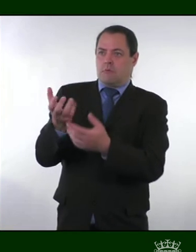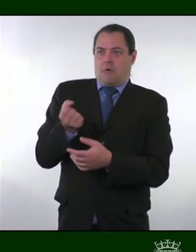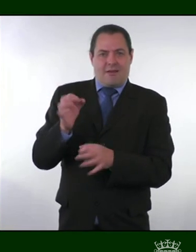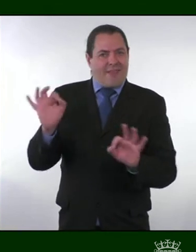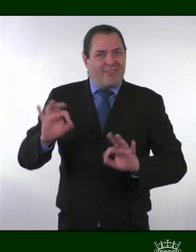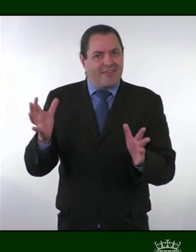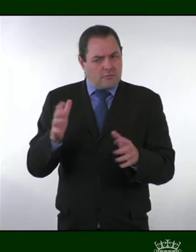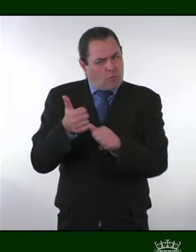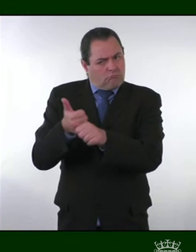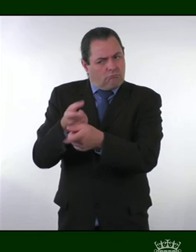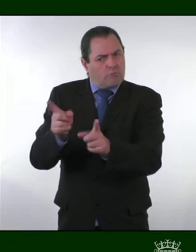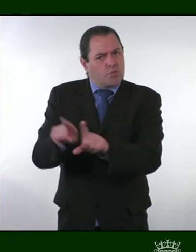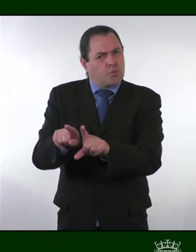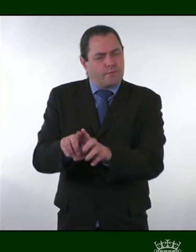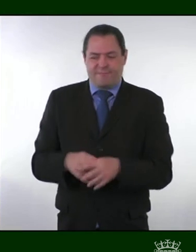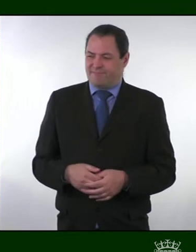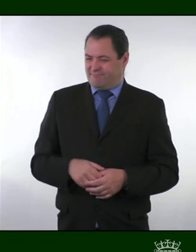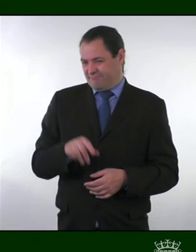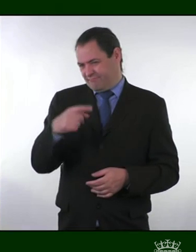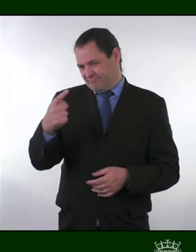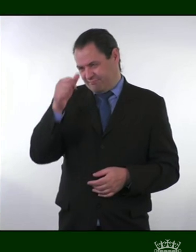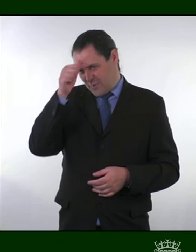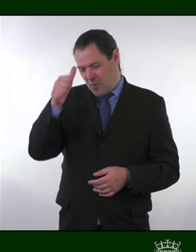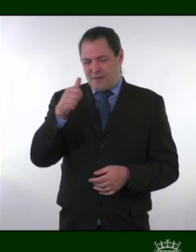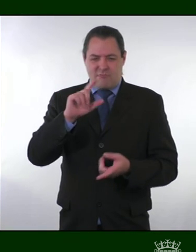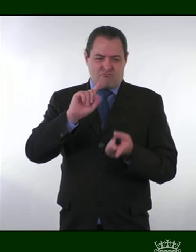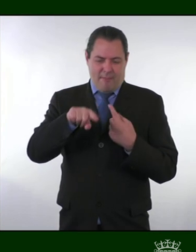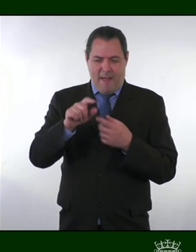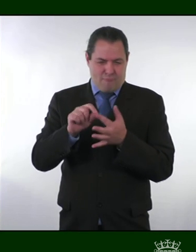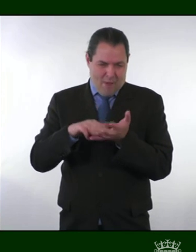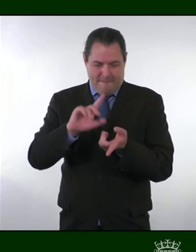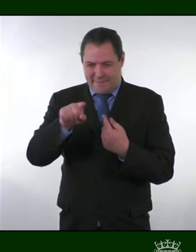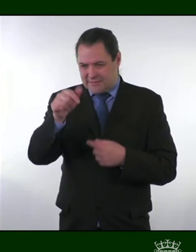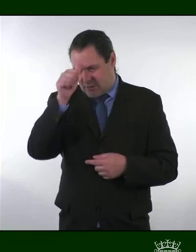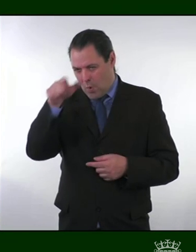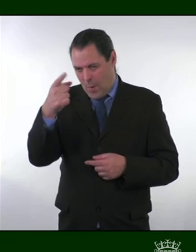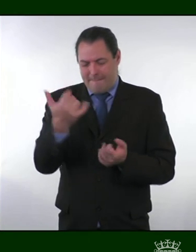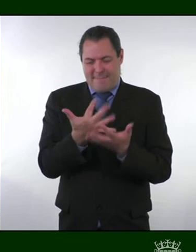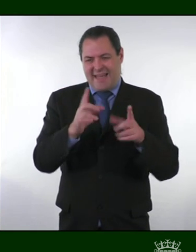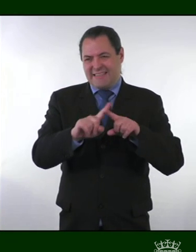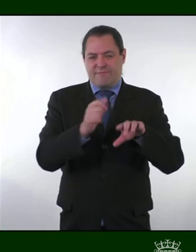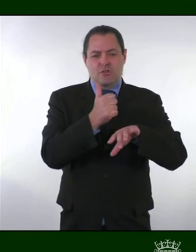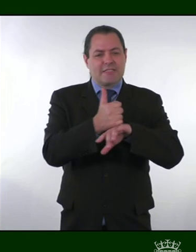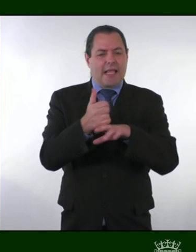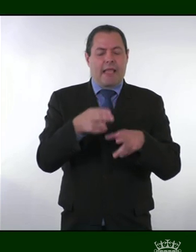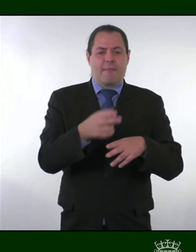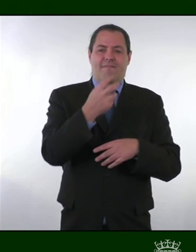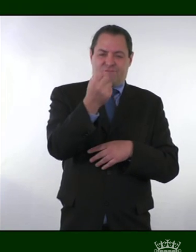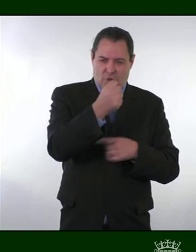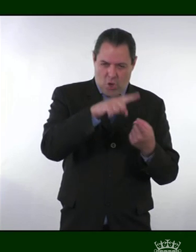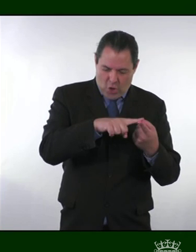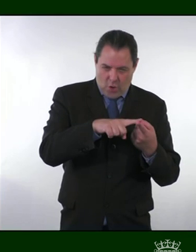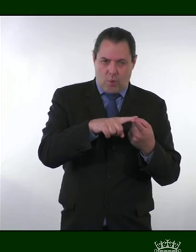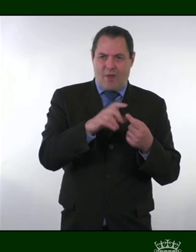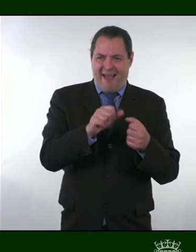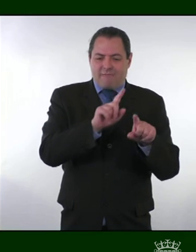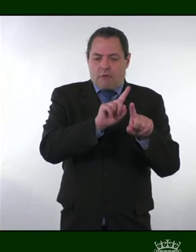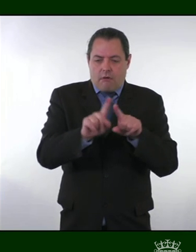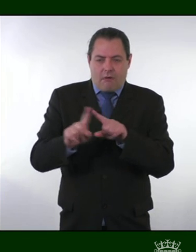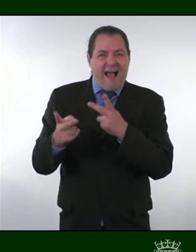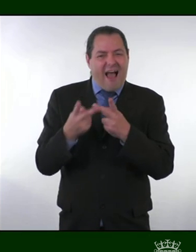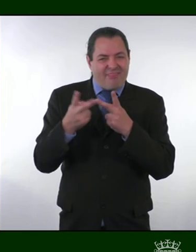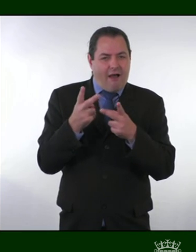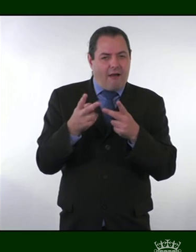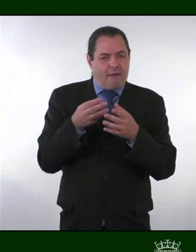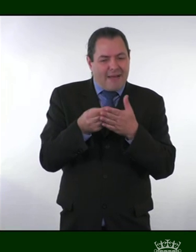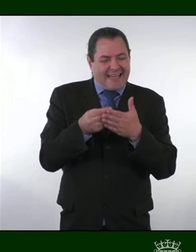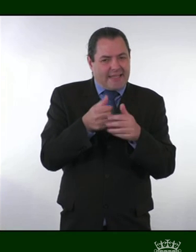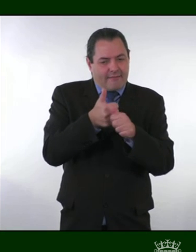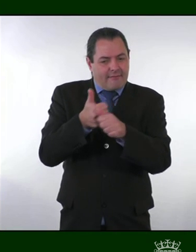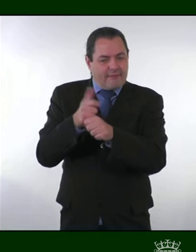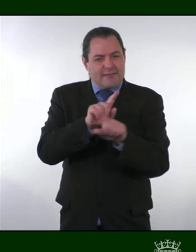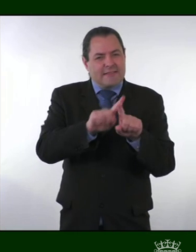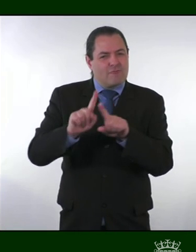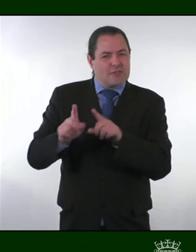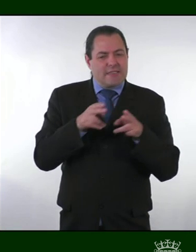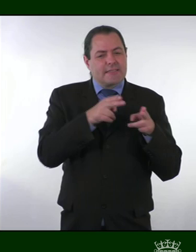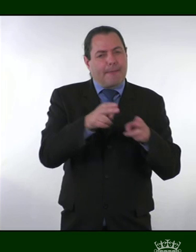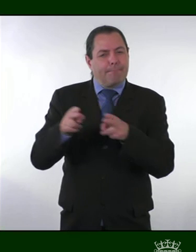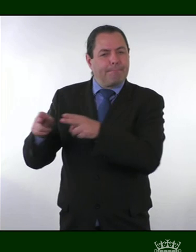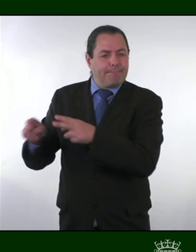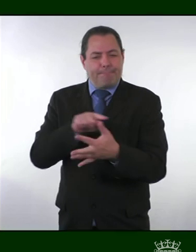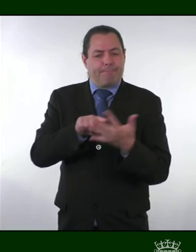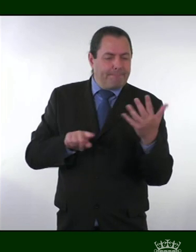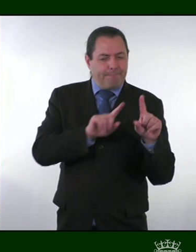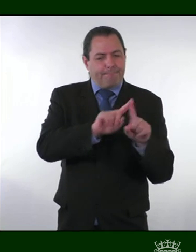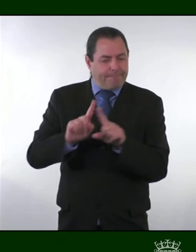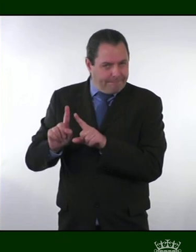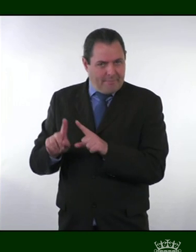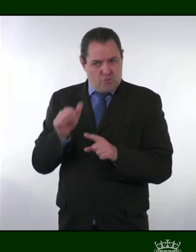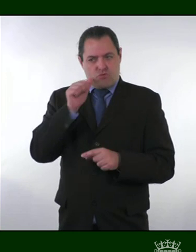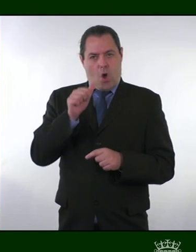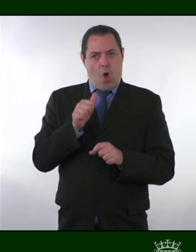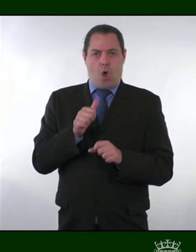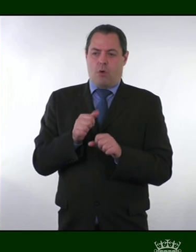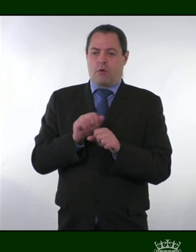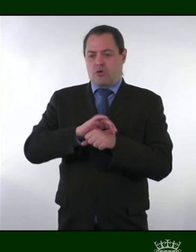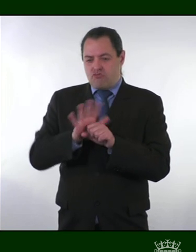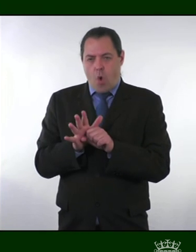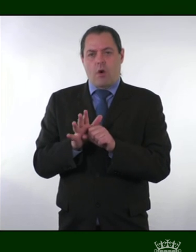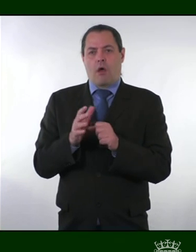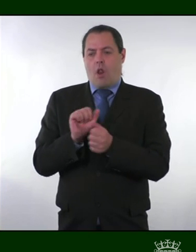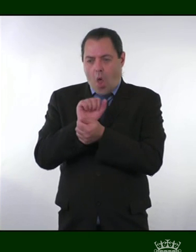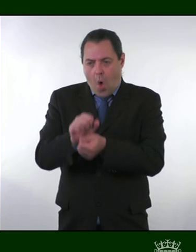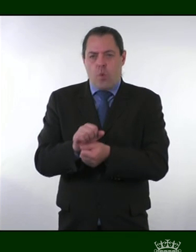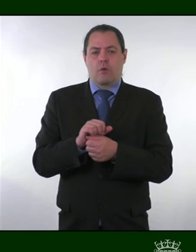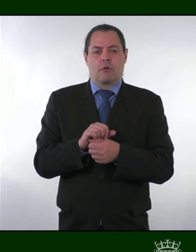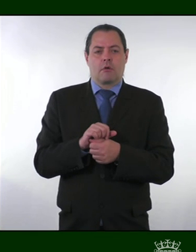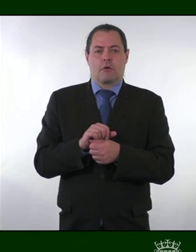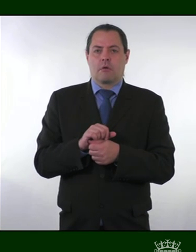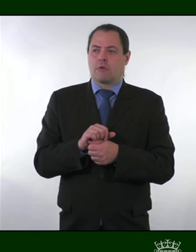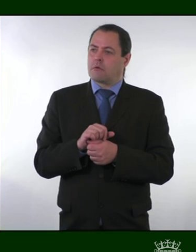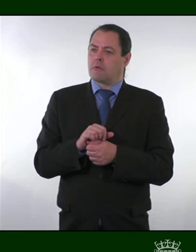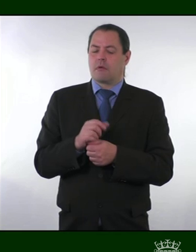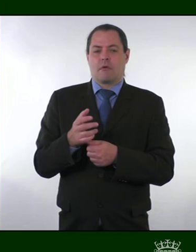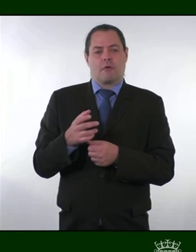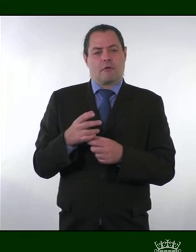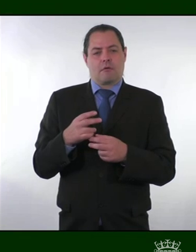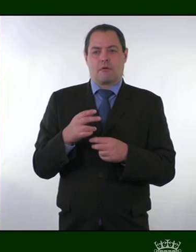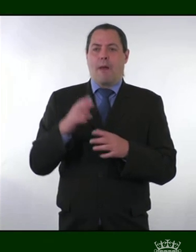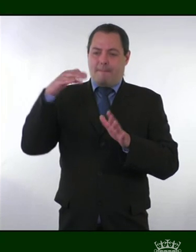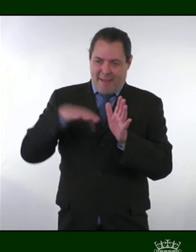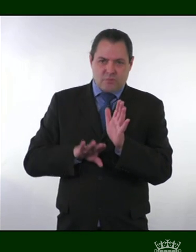As the right honourable Gentleman knows, there are a great number of schemes in addition to the job retention scheme that support people in work in all sorts of sectors—the coronavirus loans, the bounce-back loans, and the grants that we have made to businesses of all kinds.